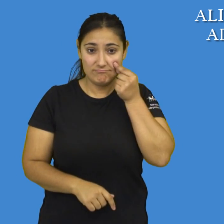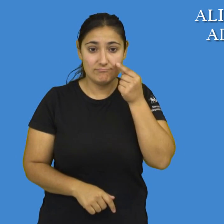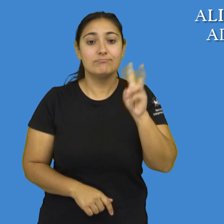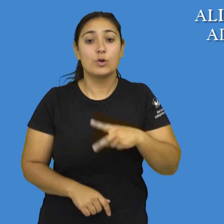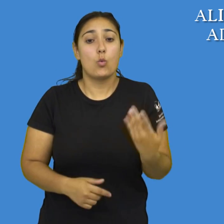verdad